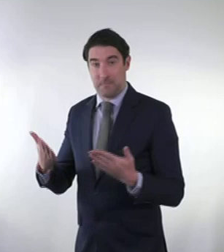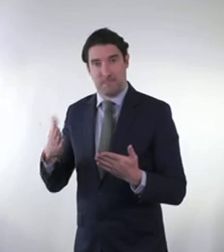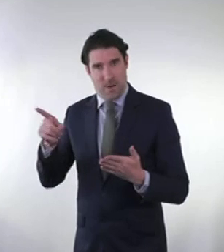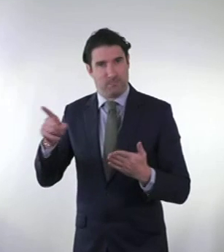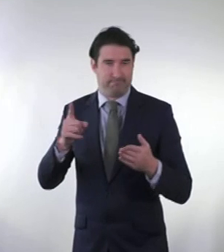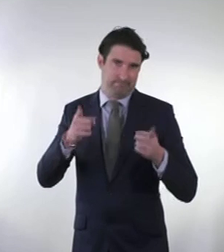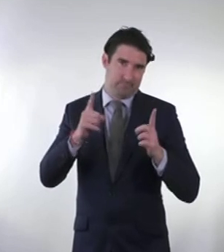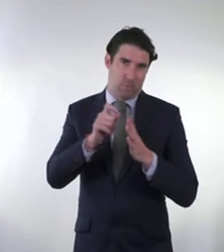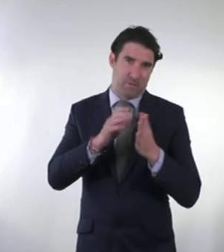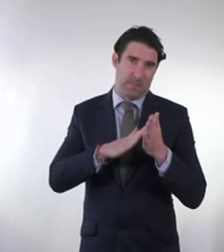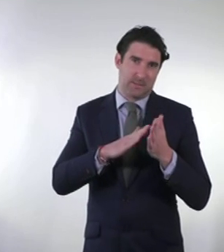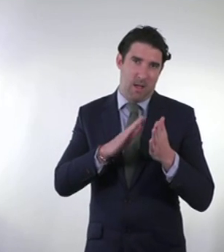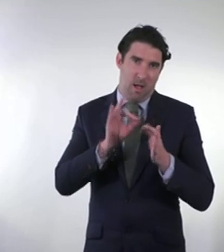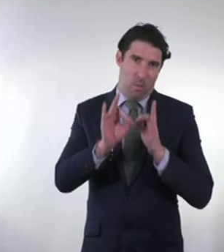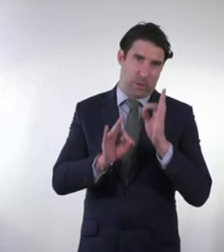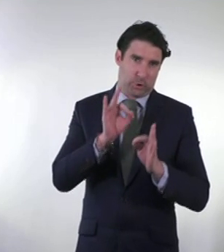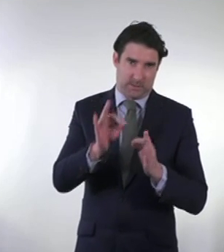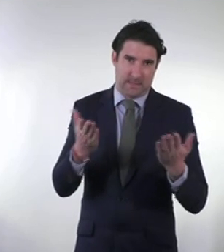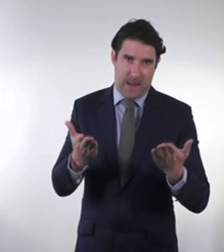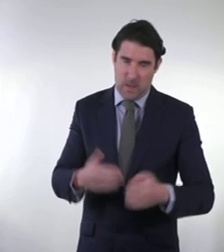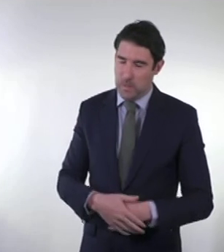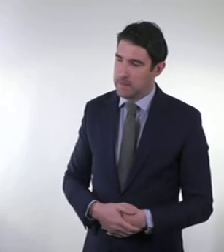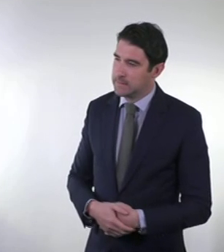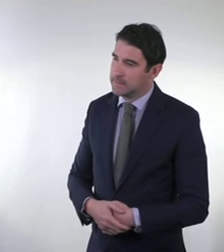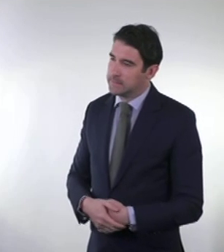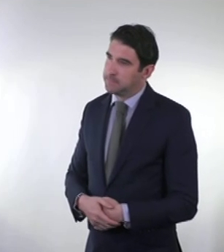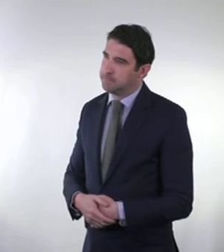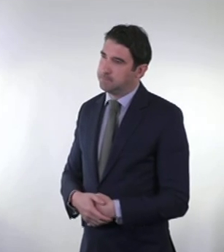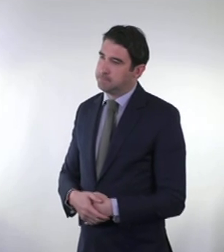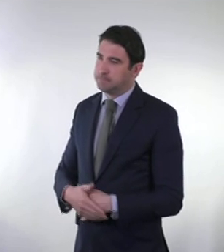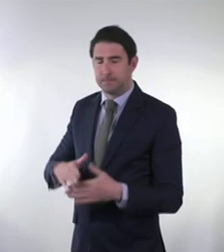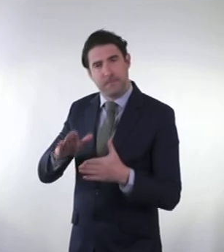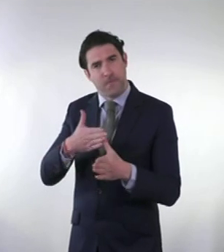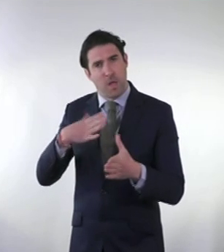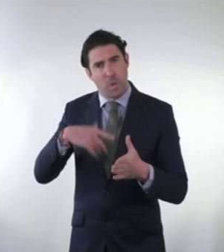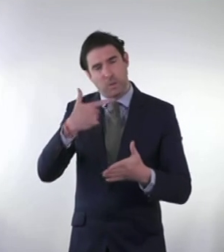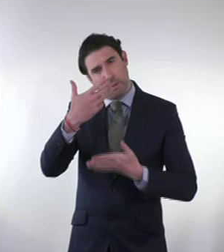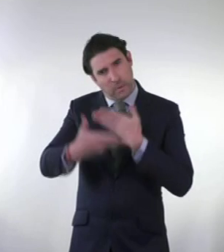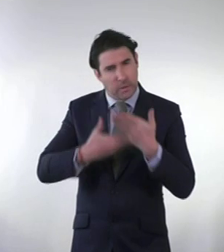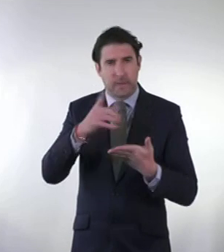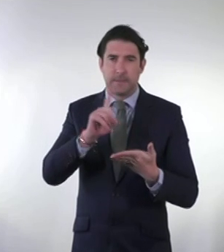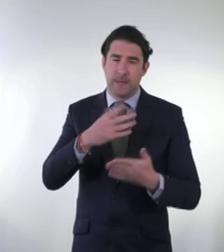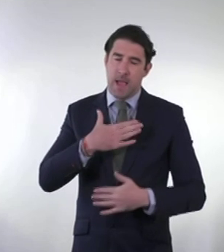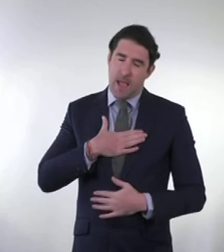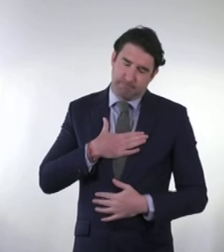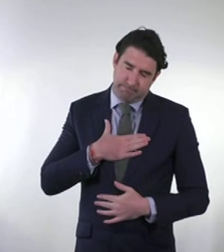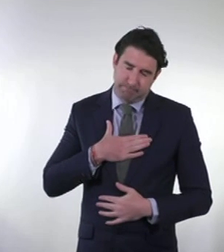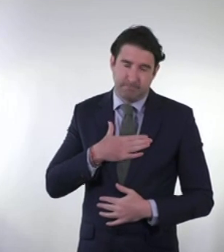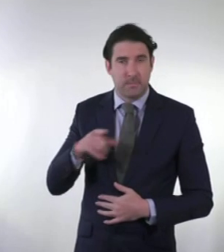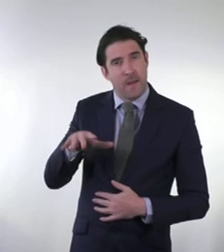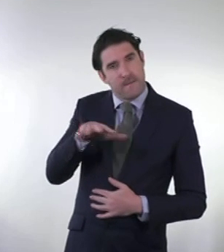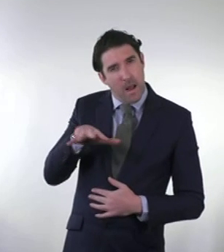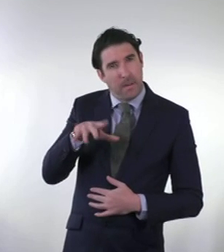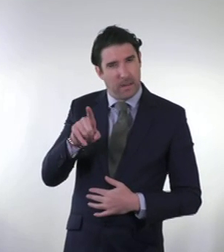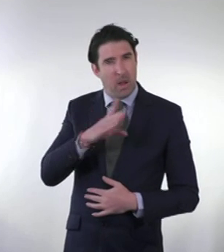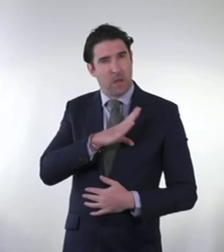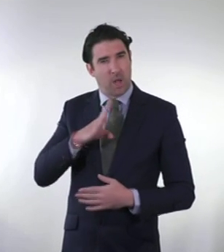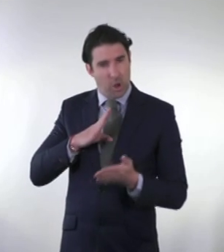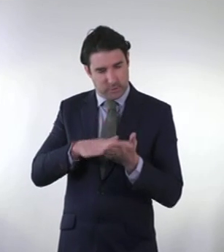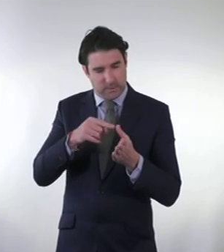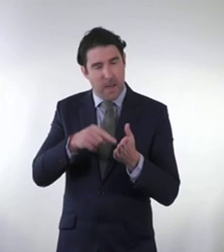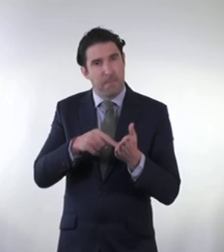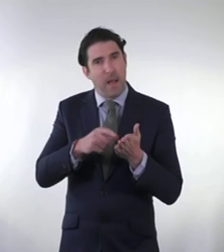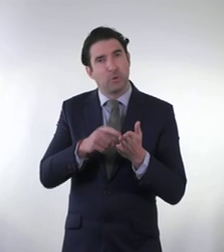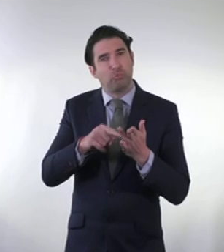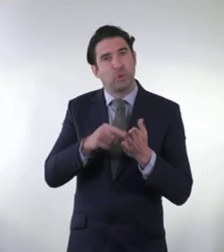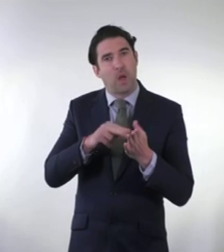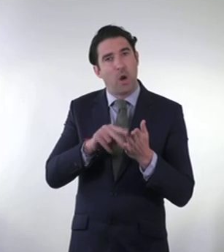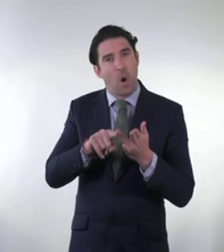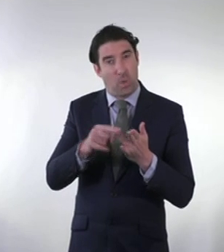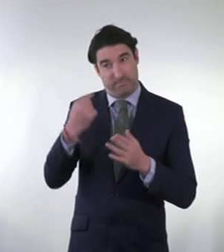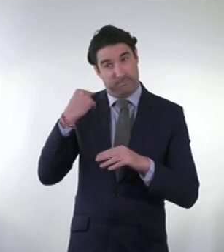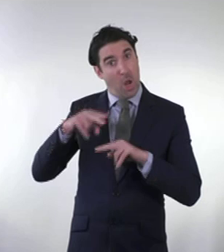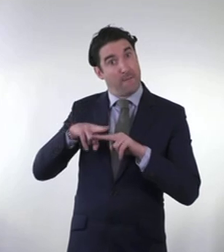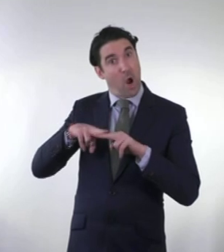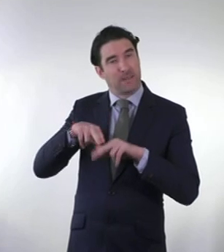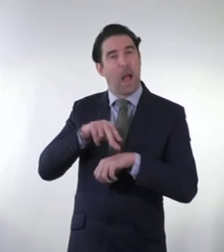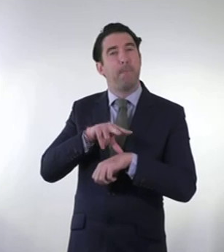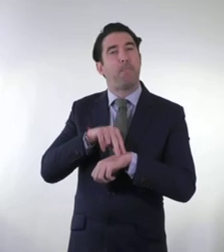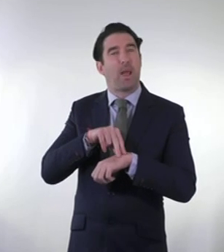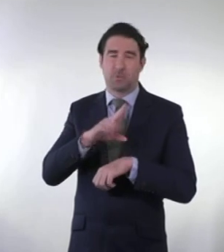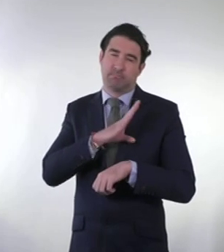I know the whole House will want to join me in expressing our deepest sympathies to the family and friends of Sergeant Matt Ratana, who was tragically killed in Croydon on Friday.